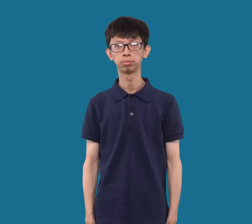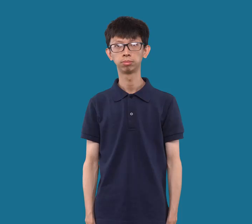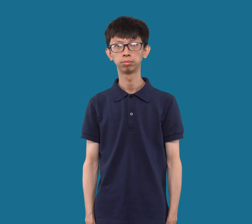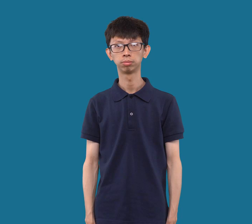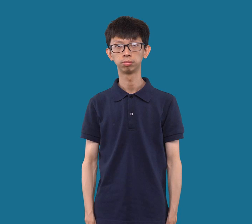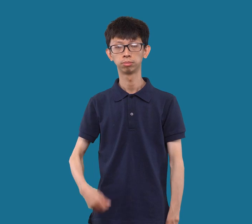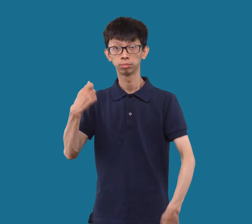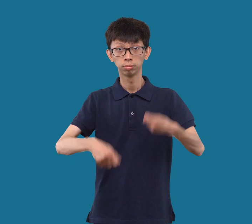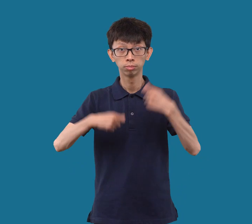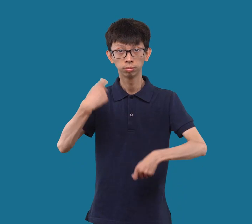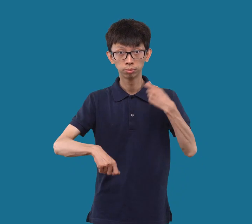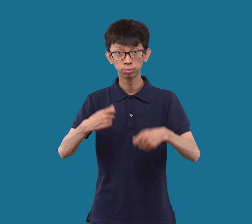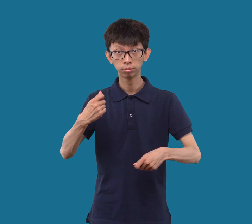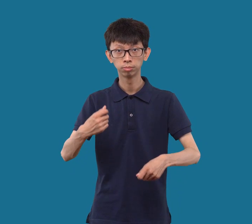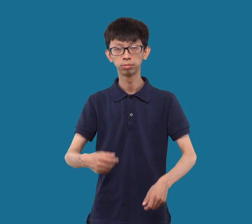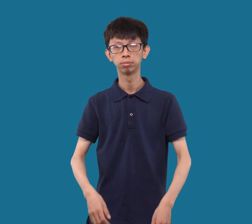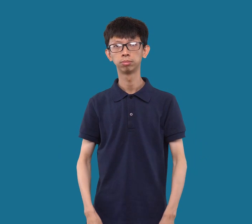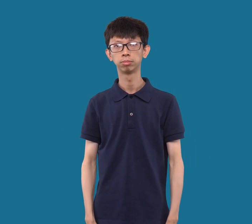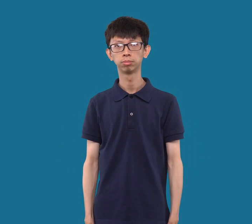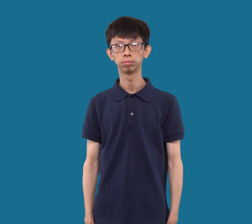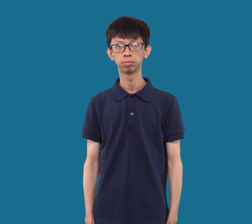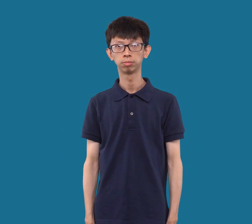đánh trống